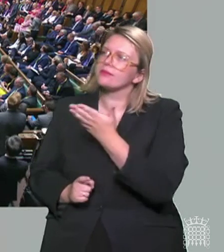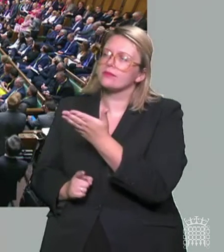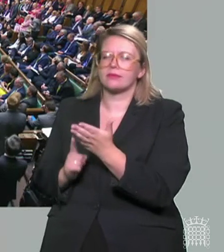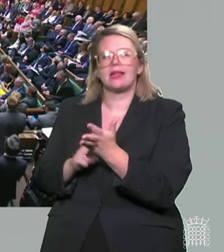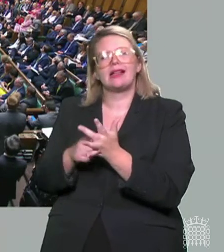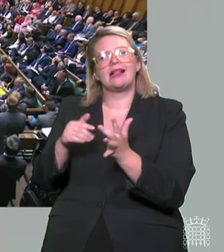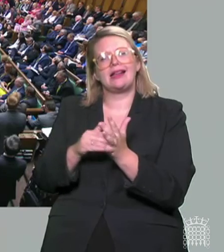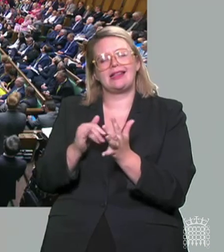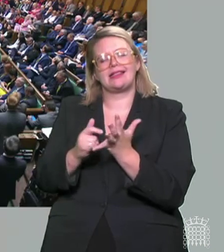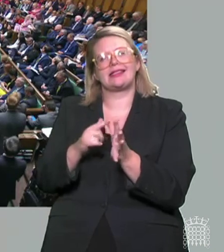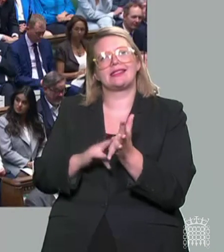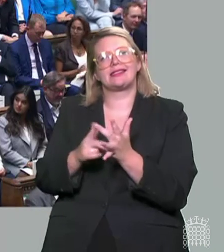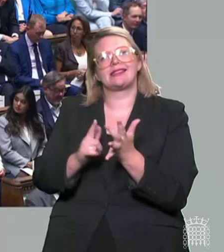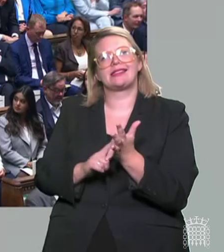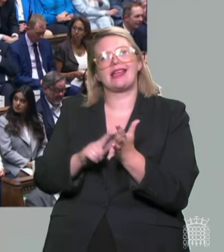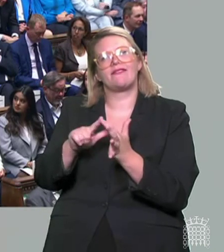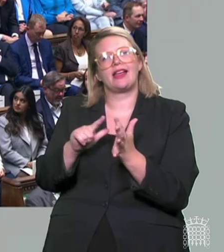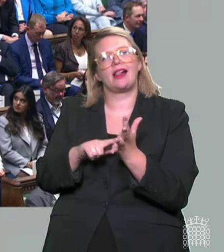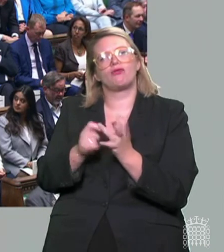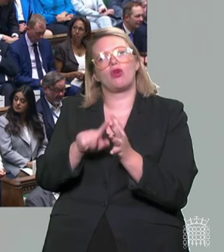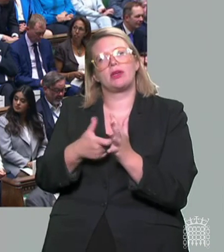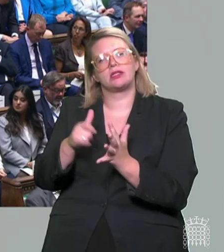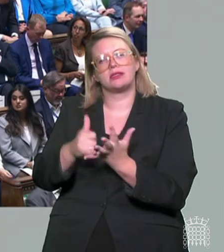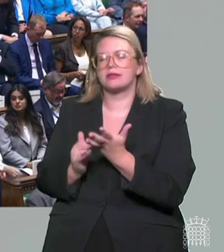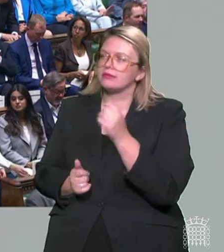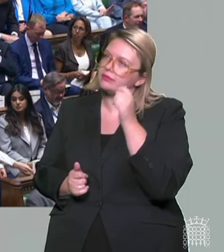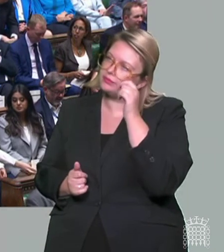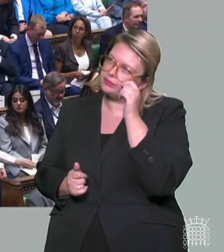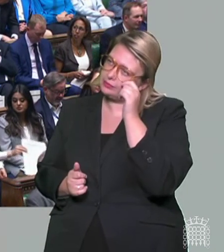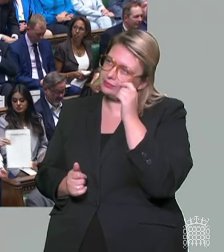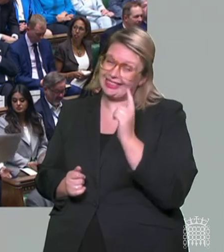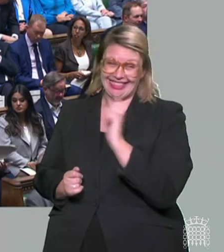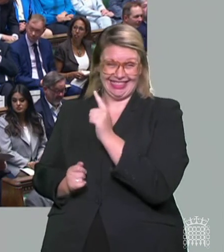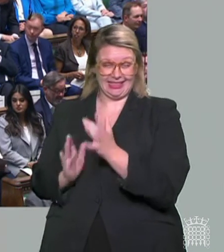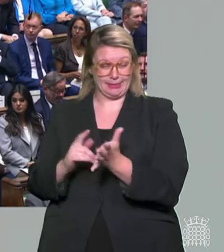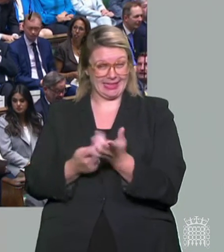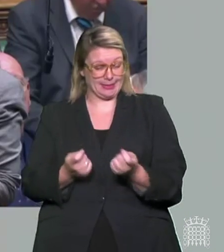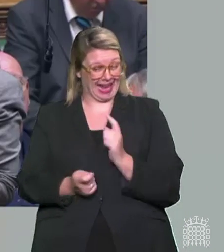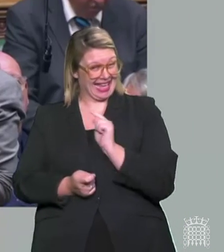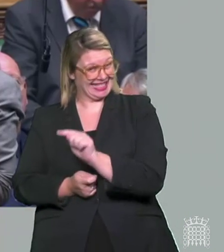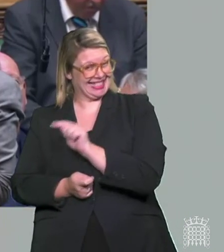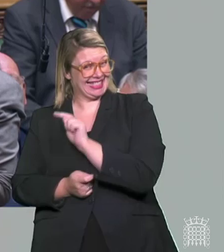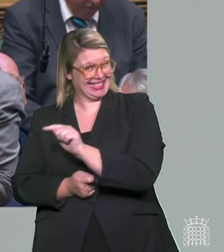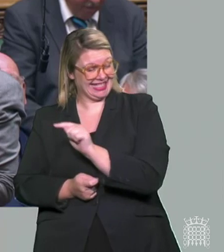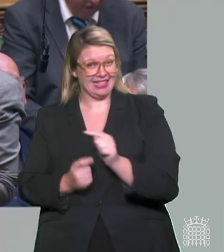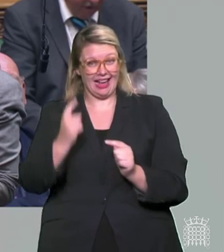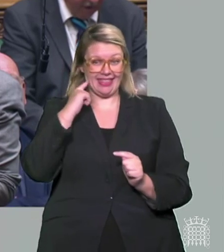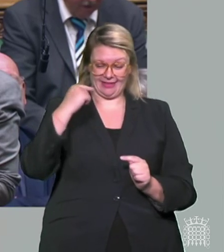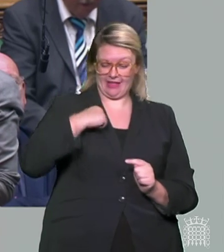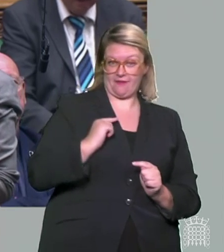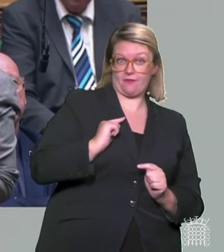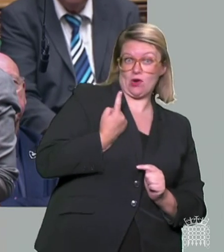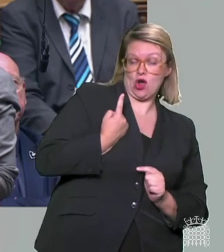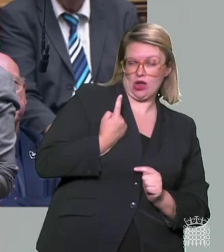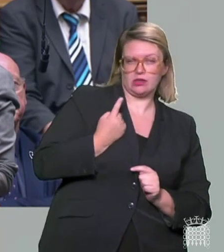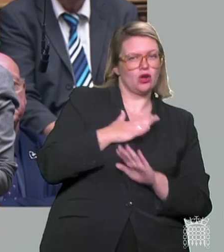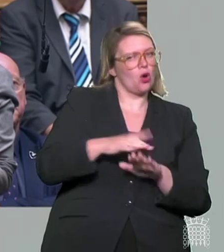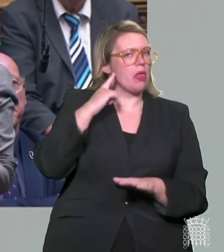Well, there you have it, Mr Speaker. Once again, the Prime Minister puts political survival before public duty.